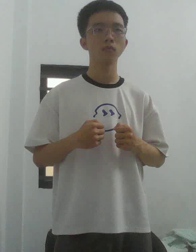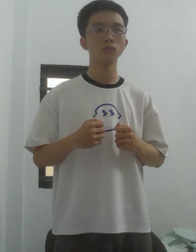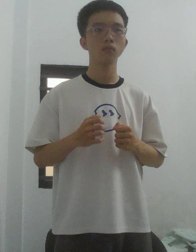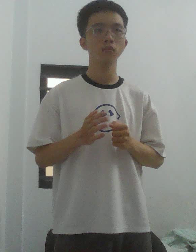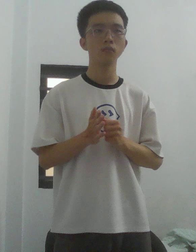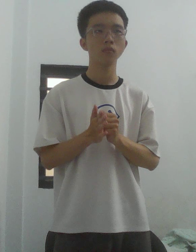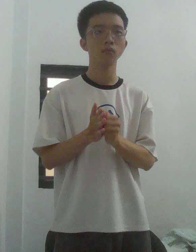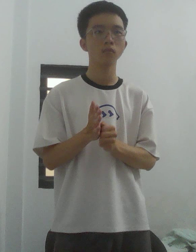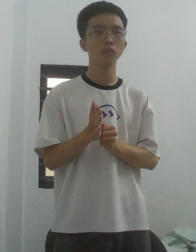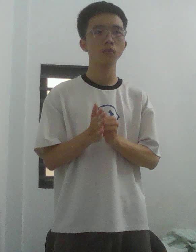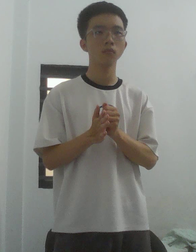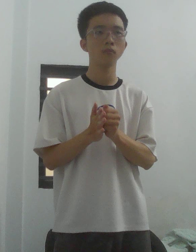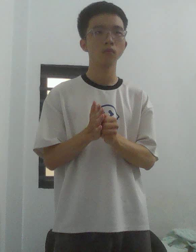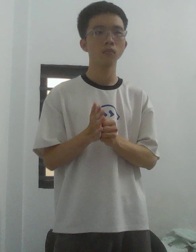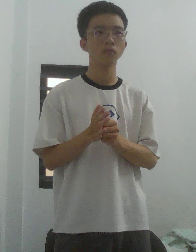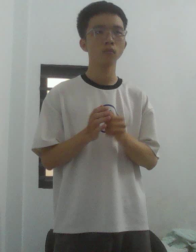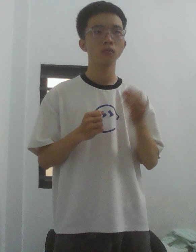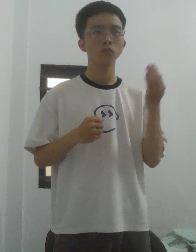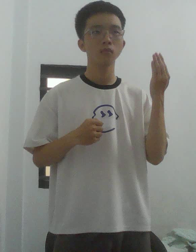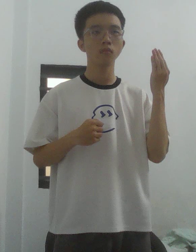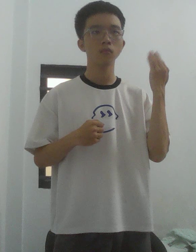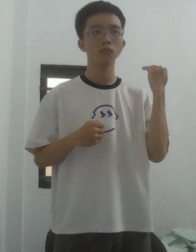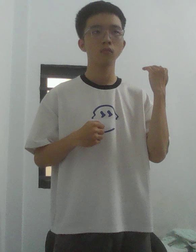thang truoc